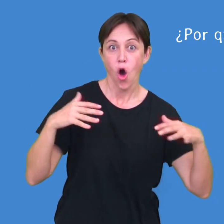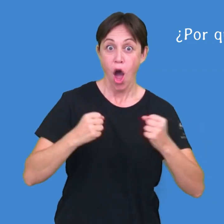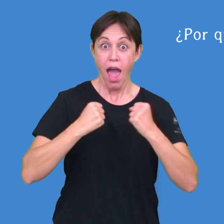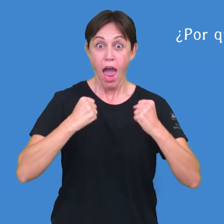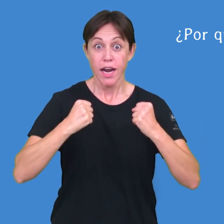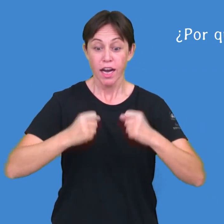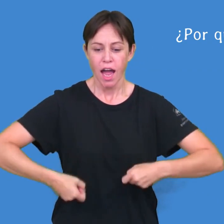fuerte